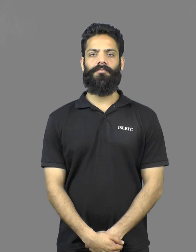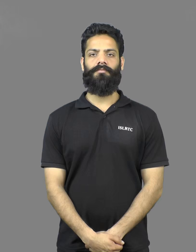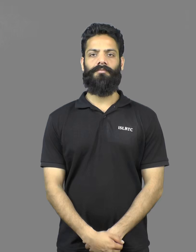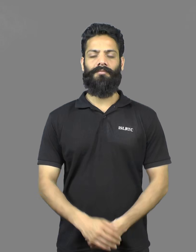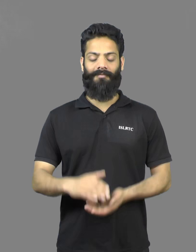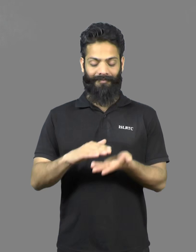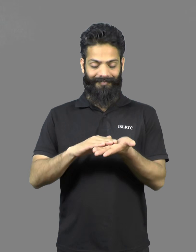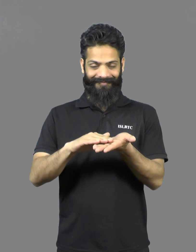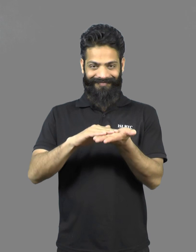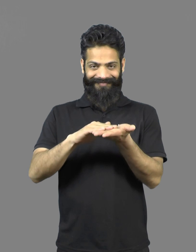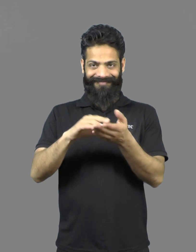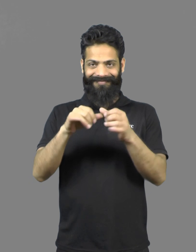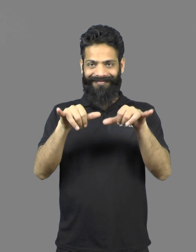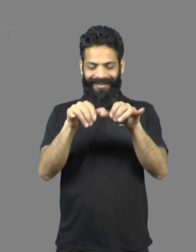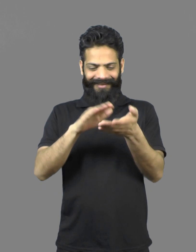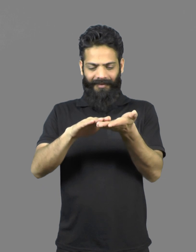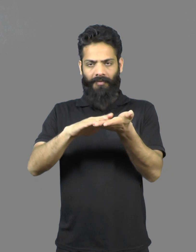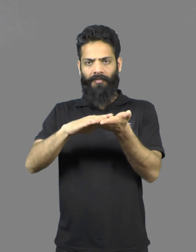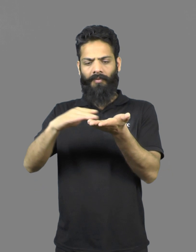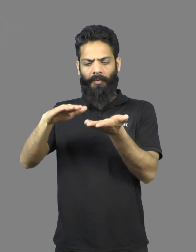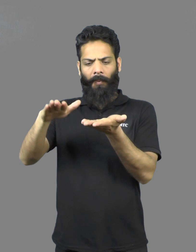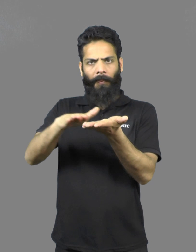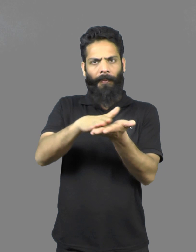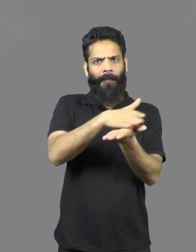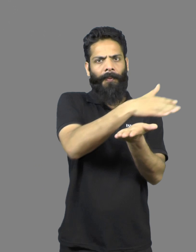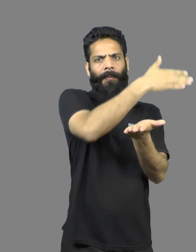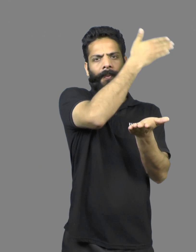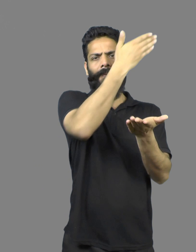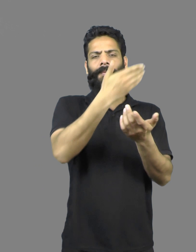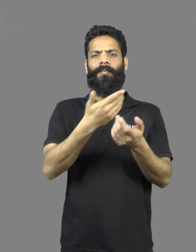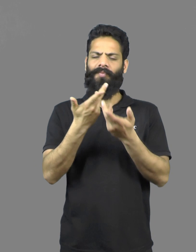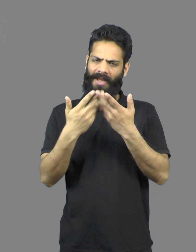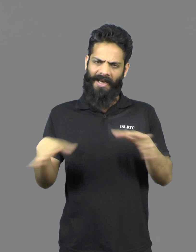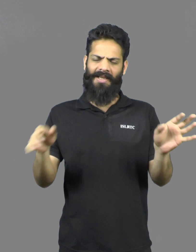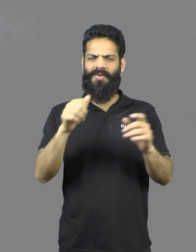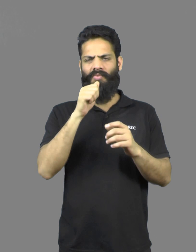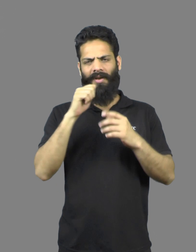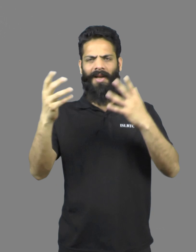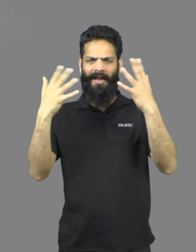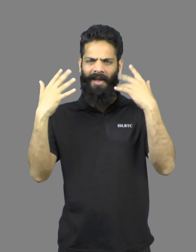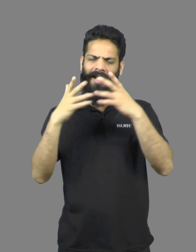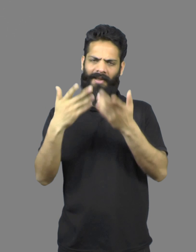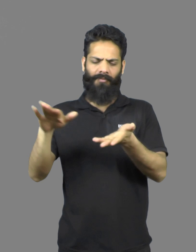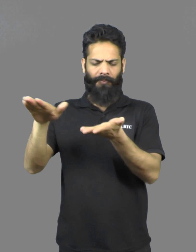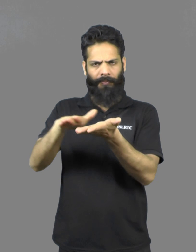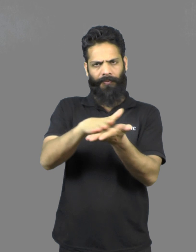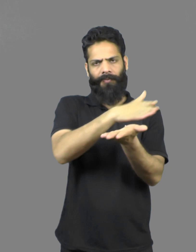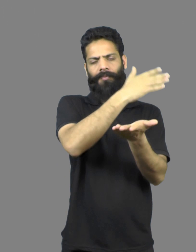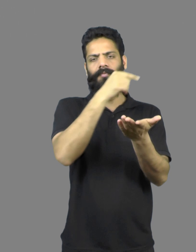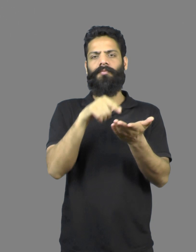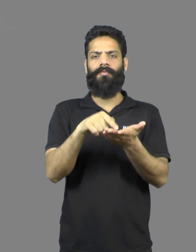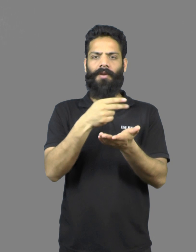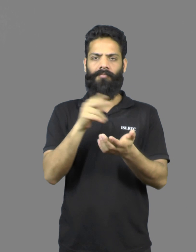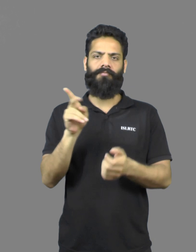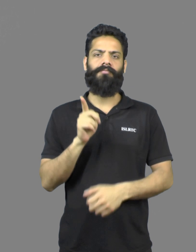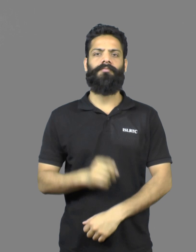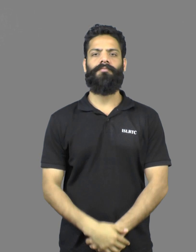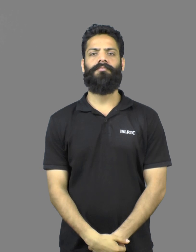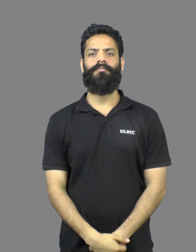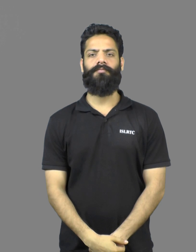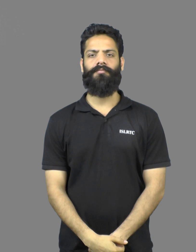Surface Eroisn